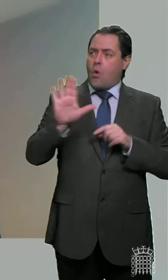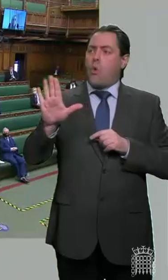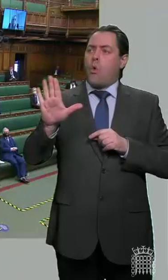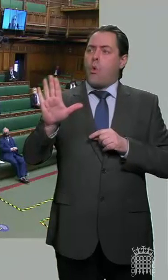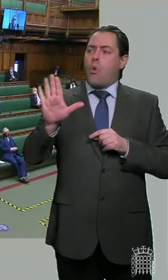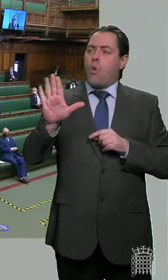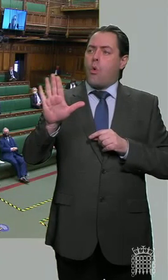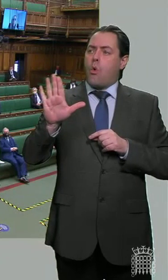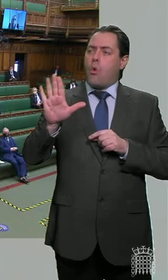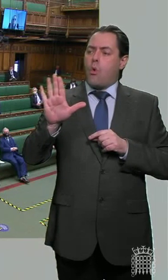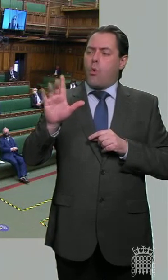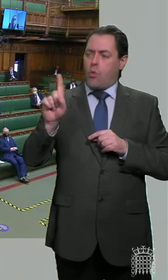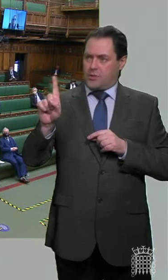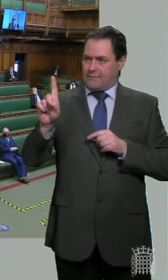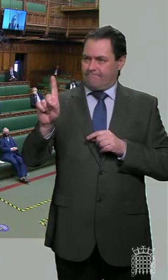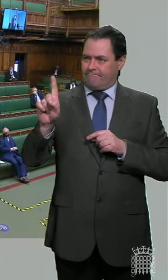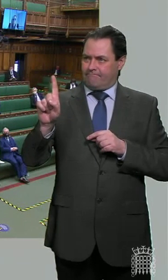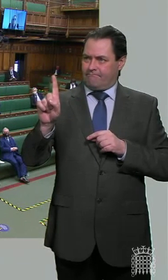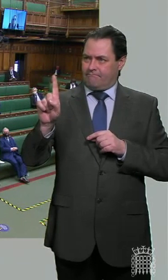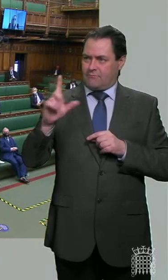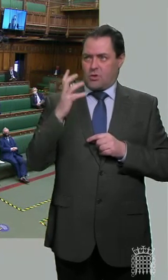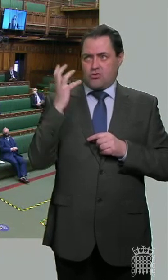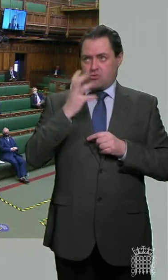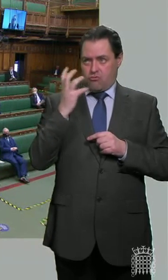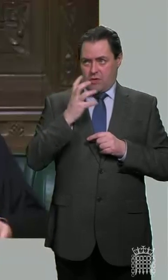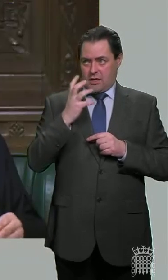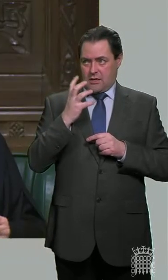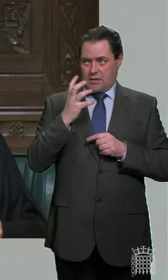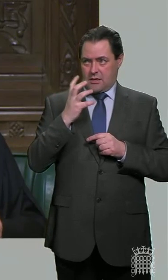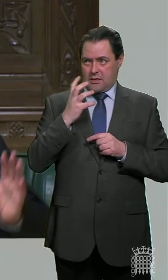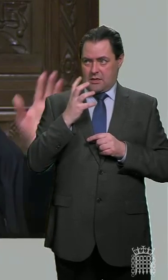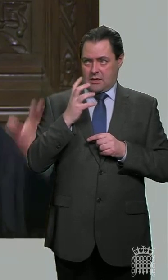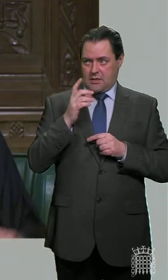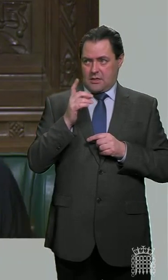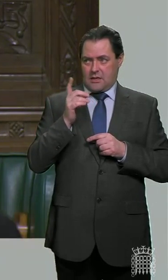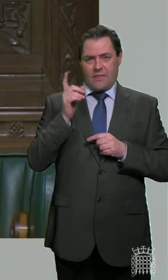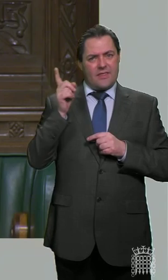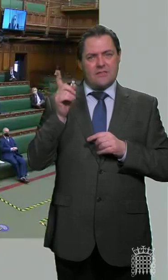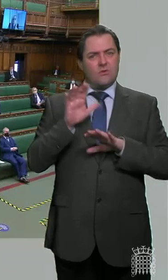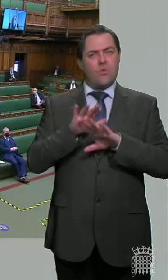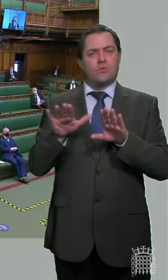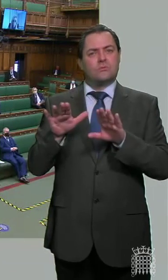Order. Unfortunately, I am not responsible and “you” is not something that we should be using.